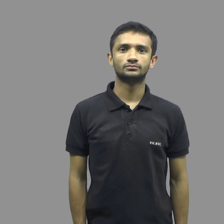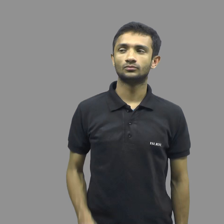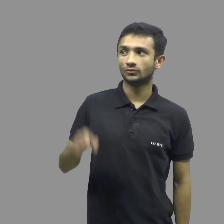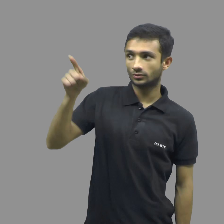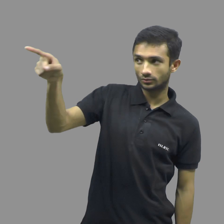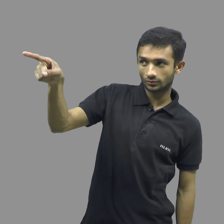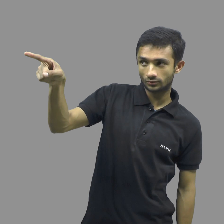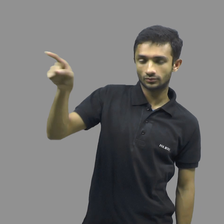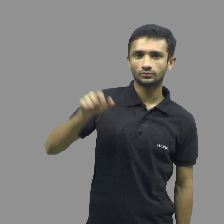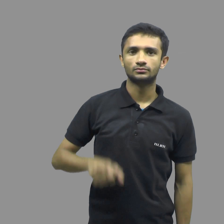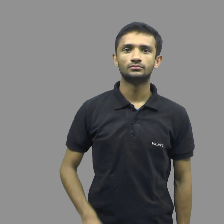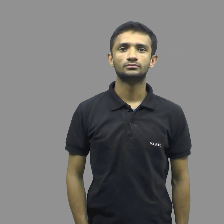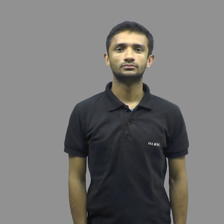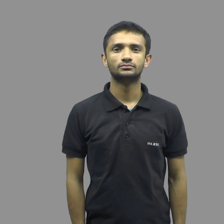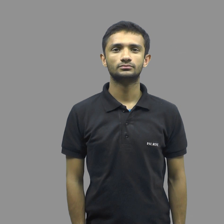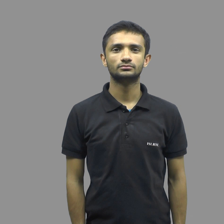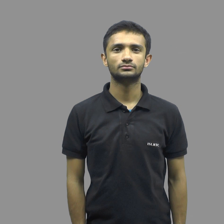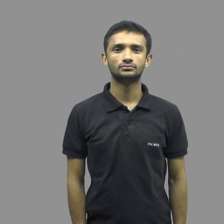There